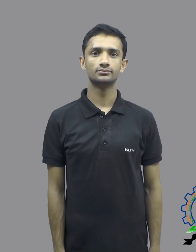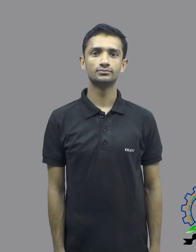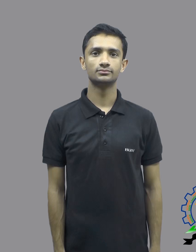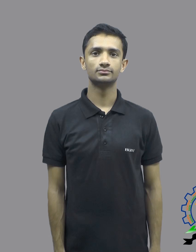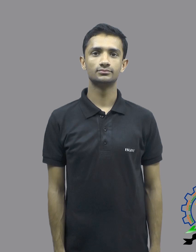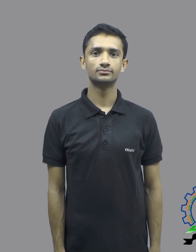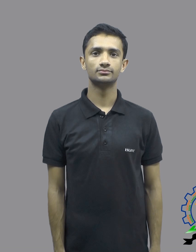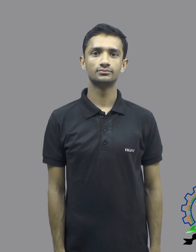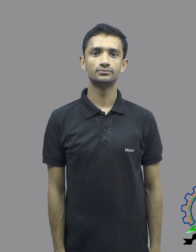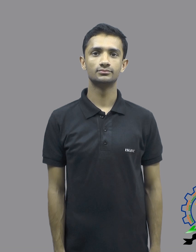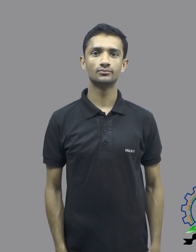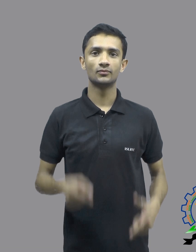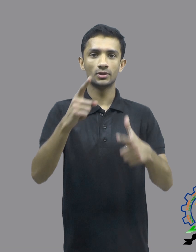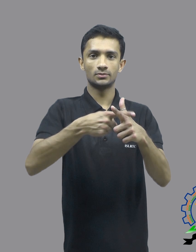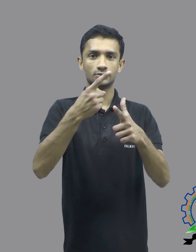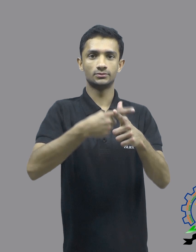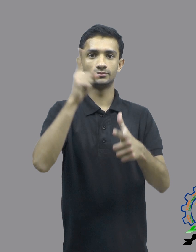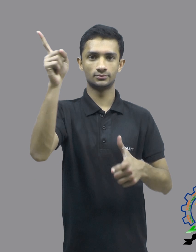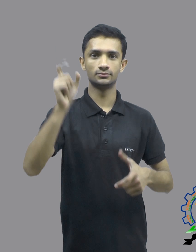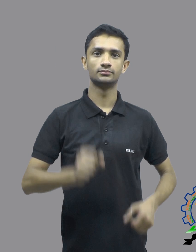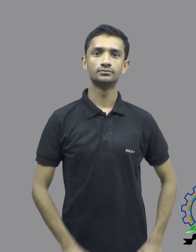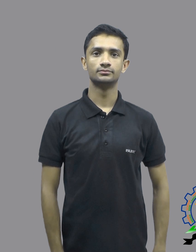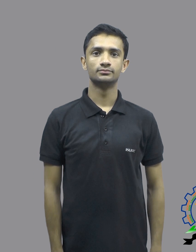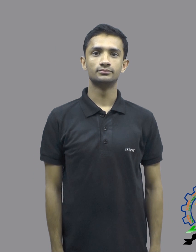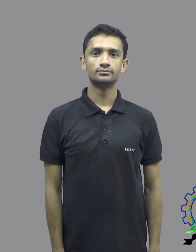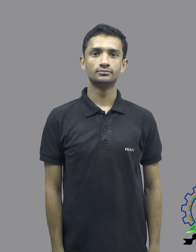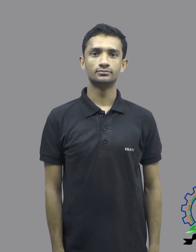Jaipur